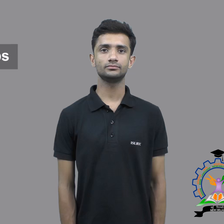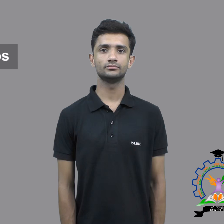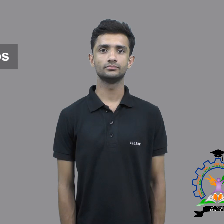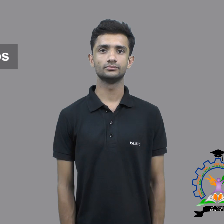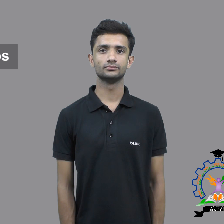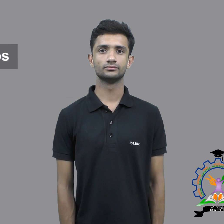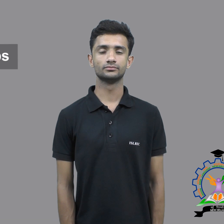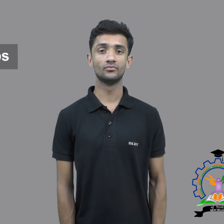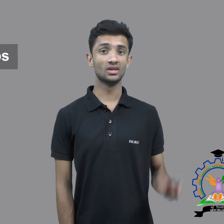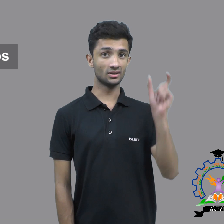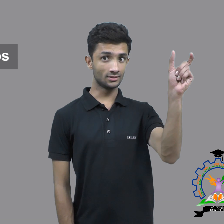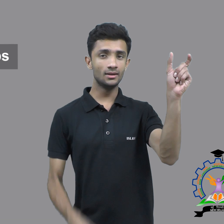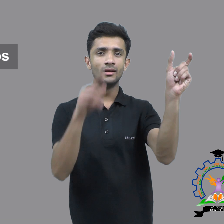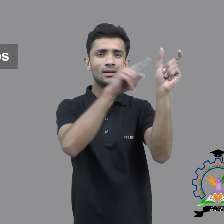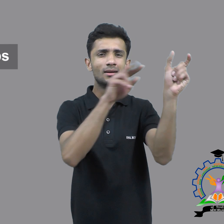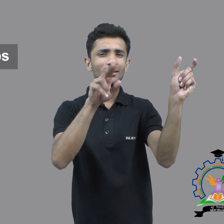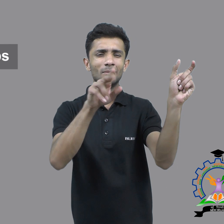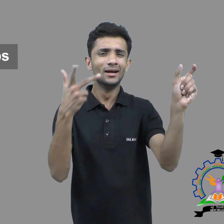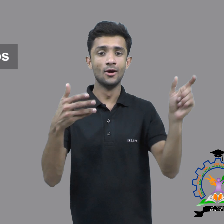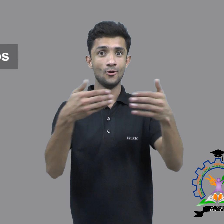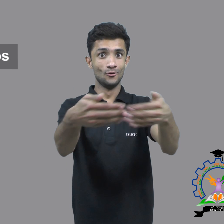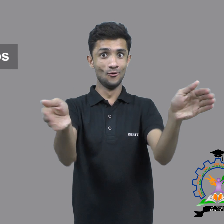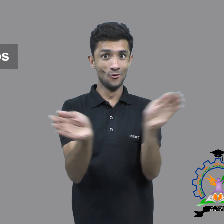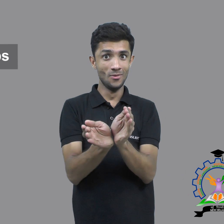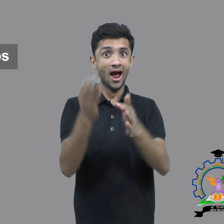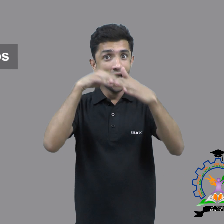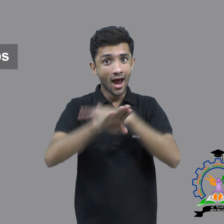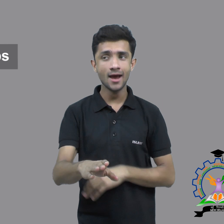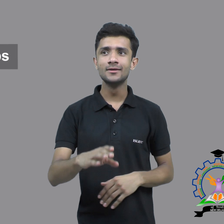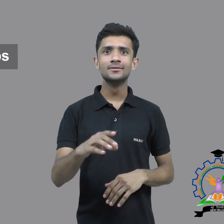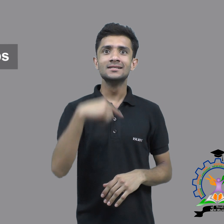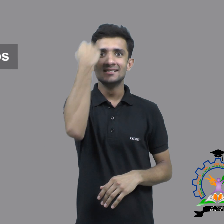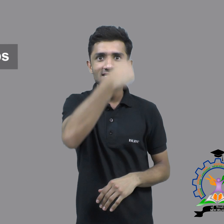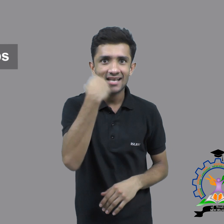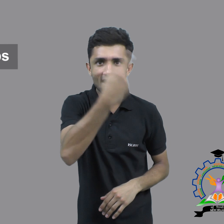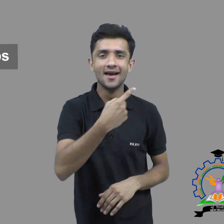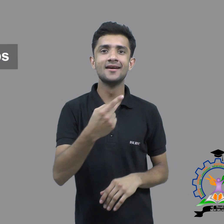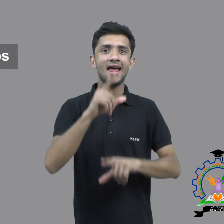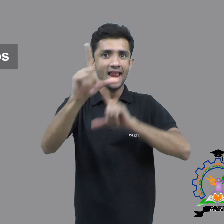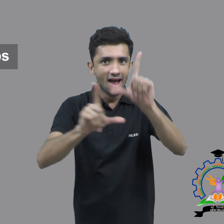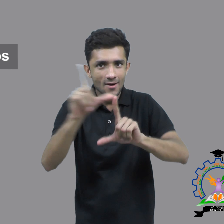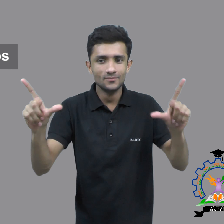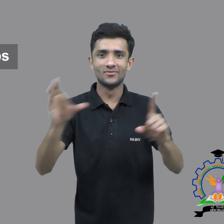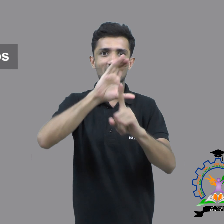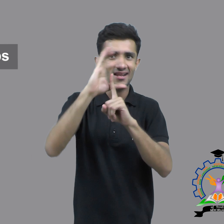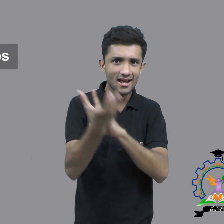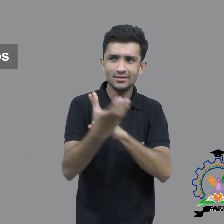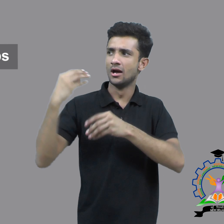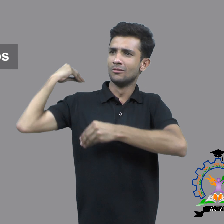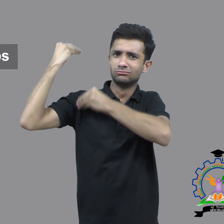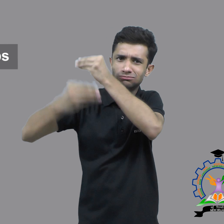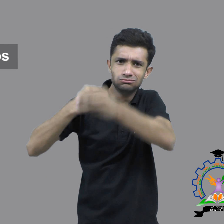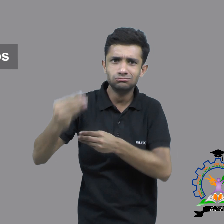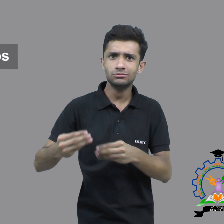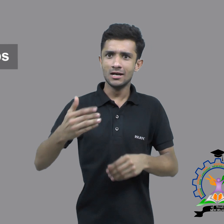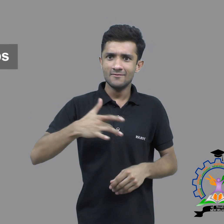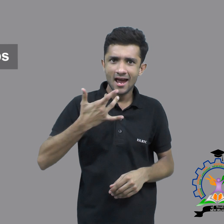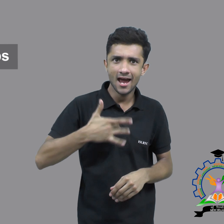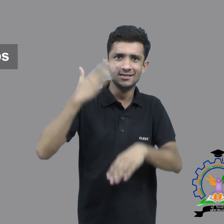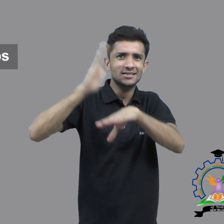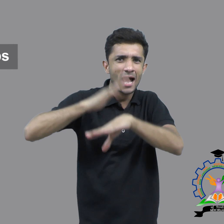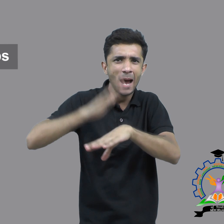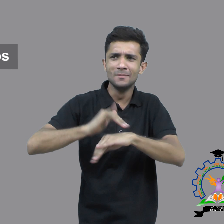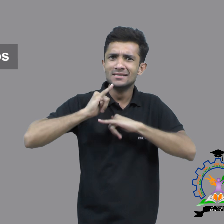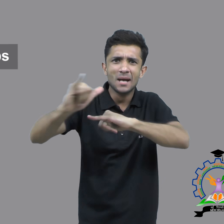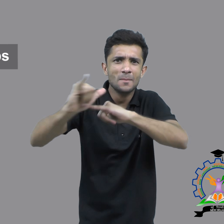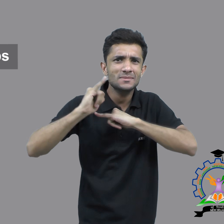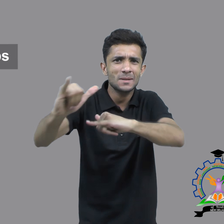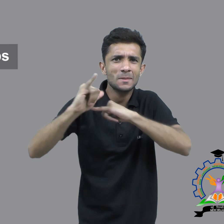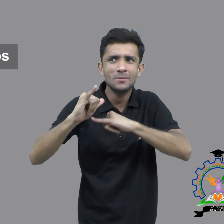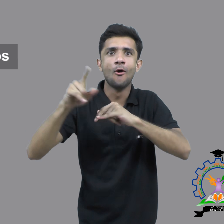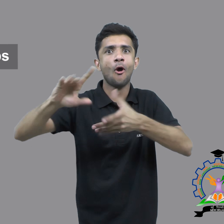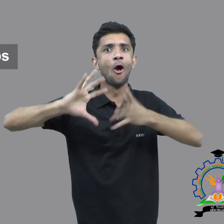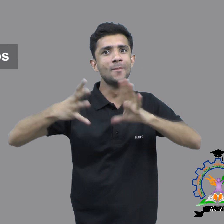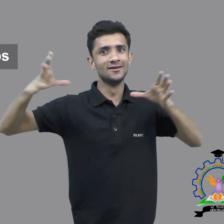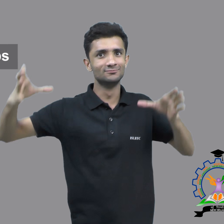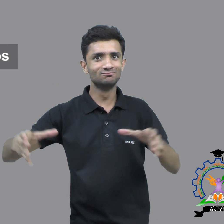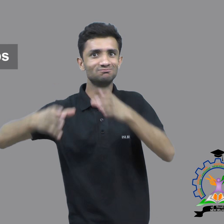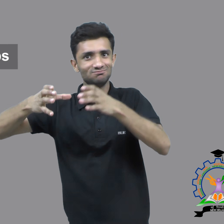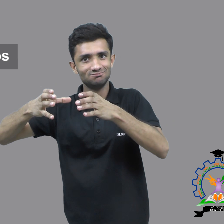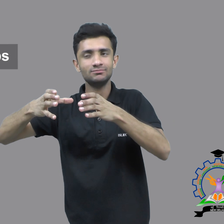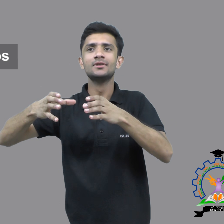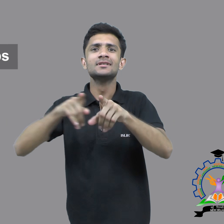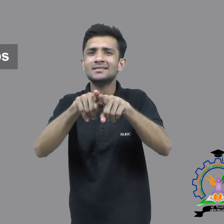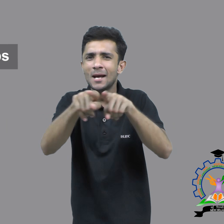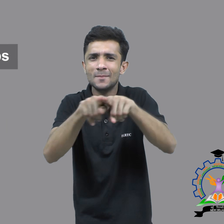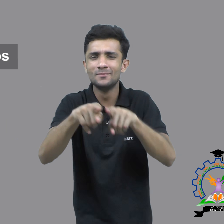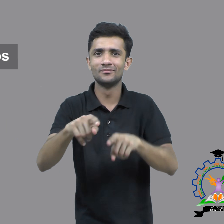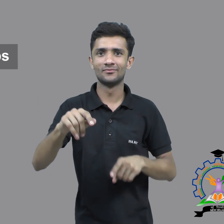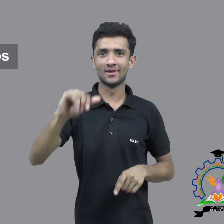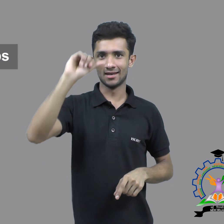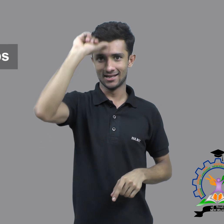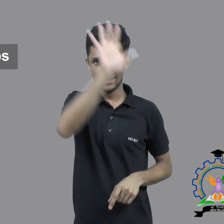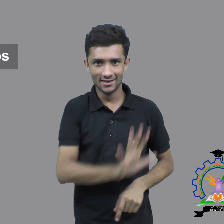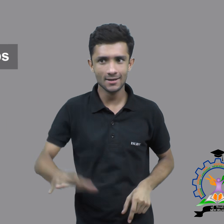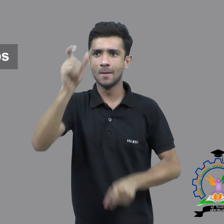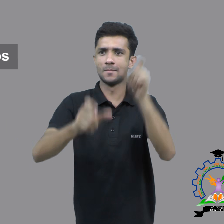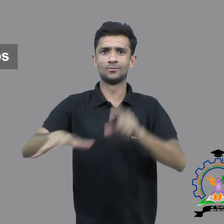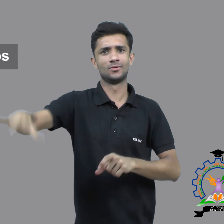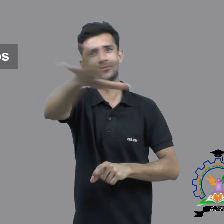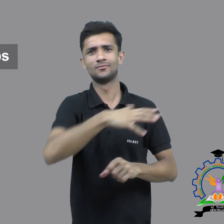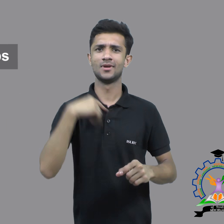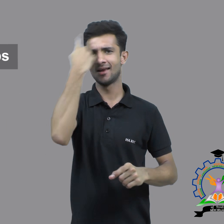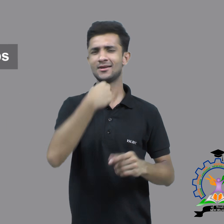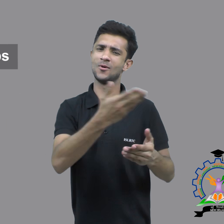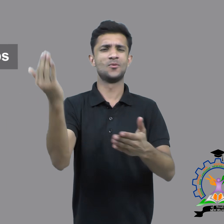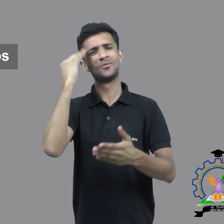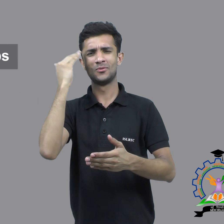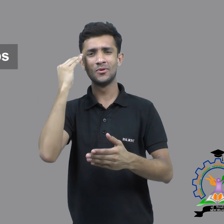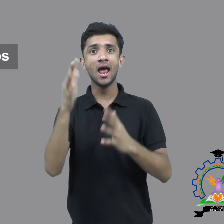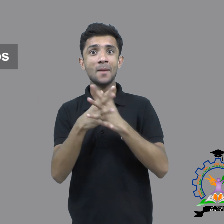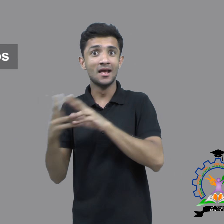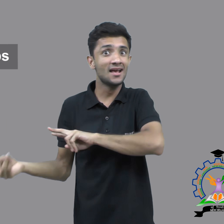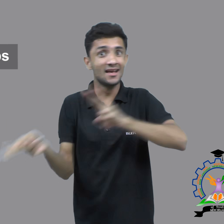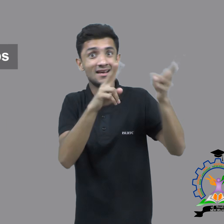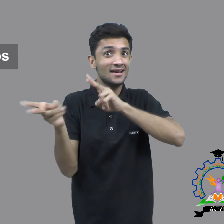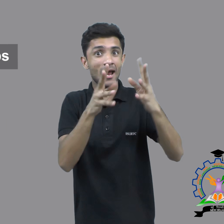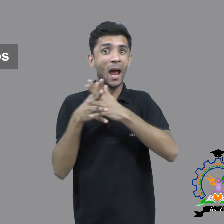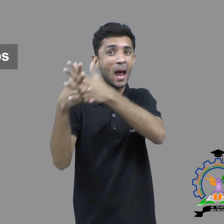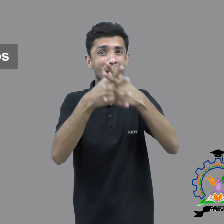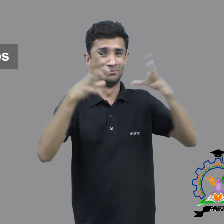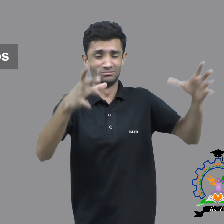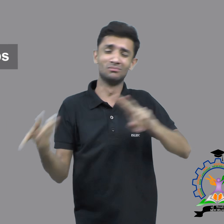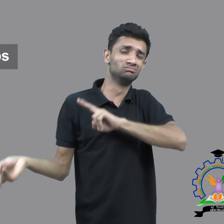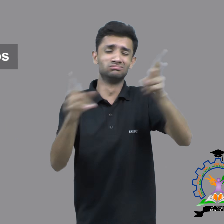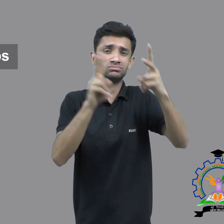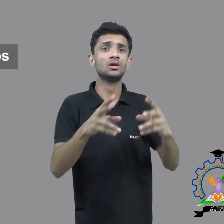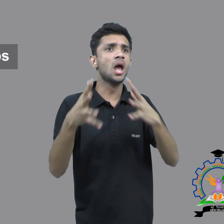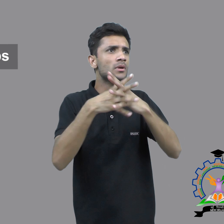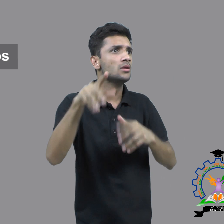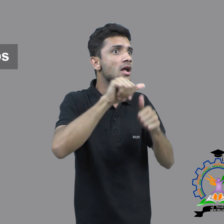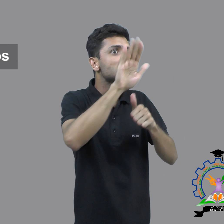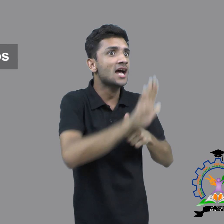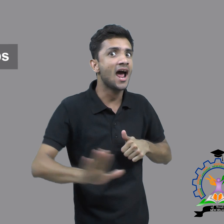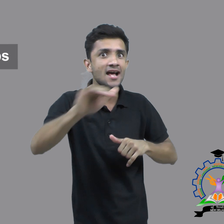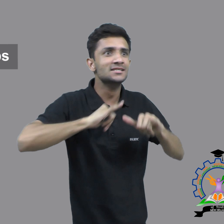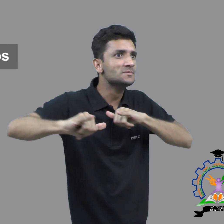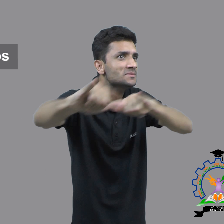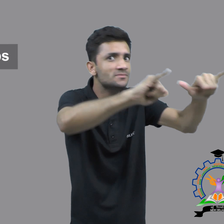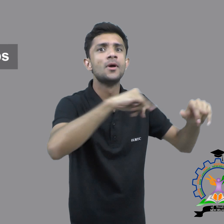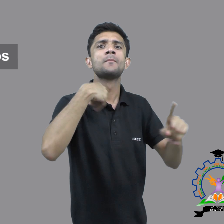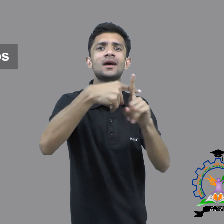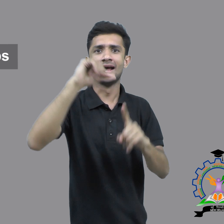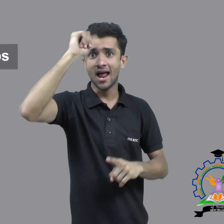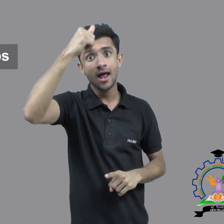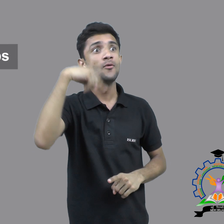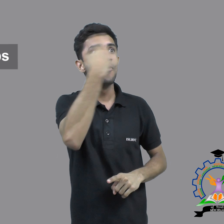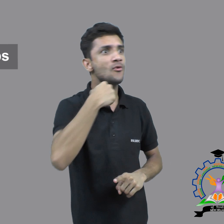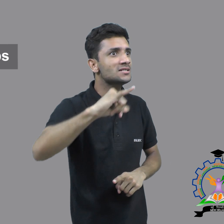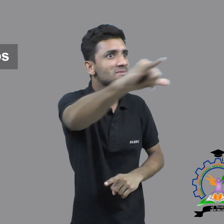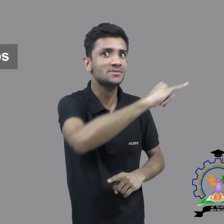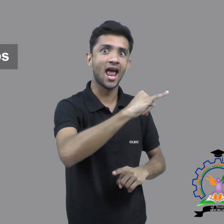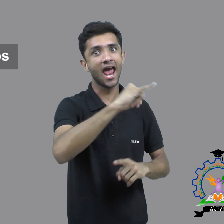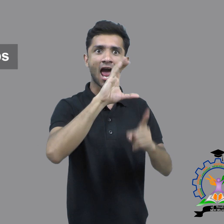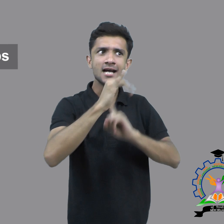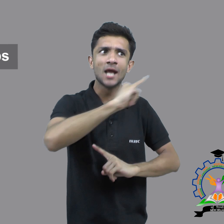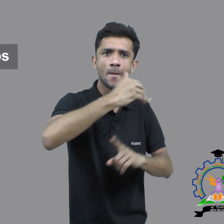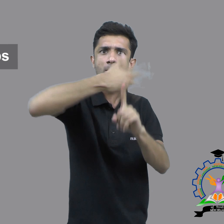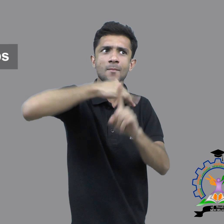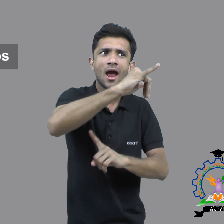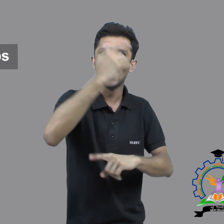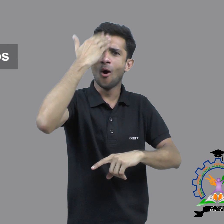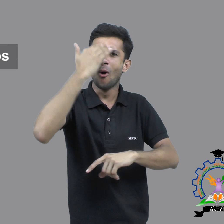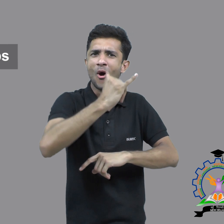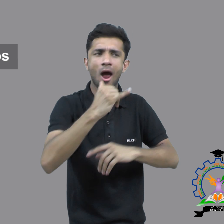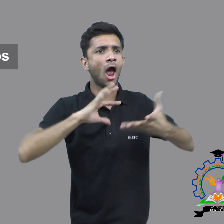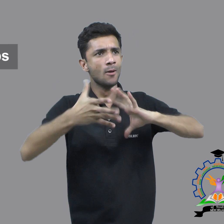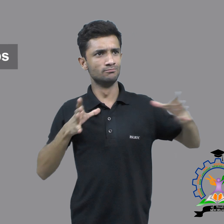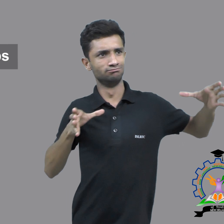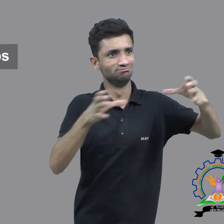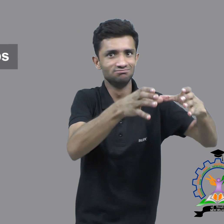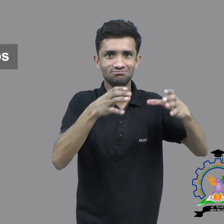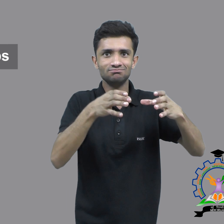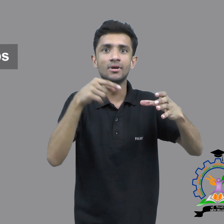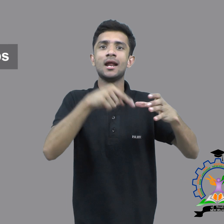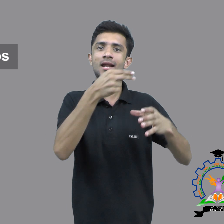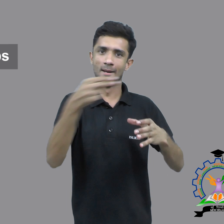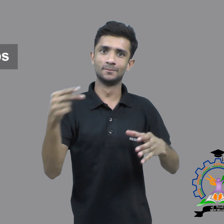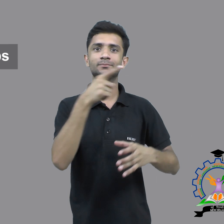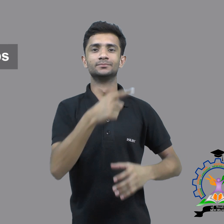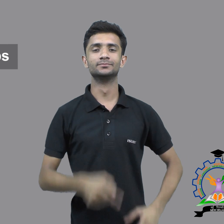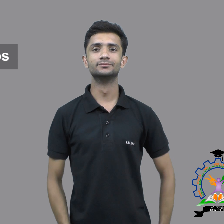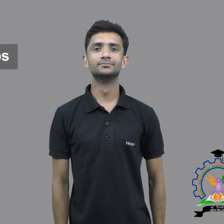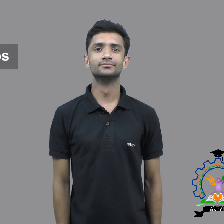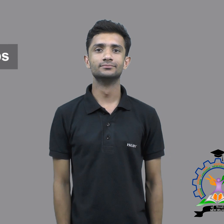Ethnic Groups